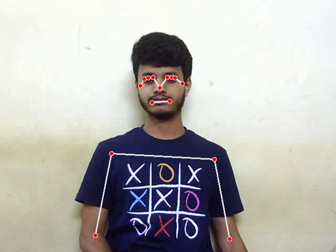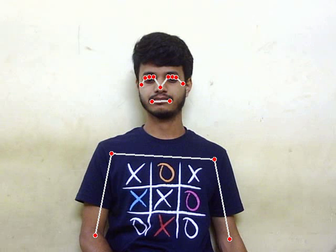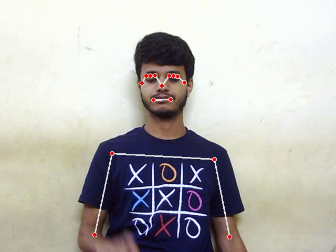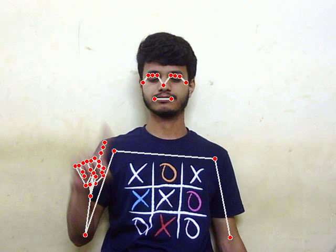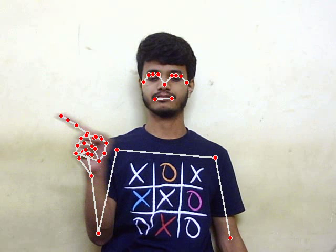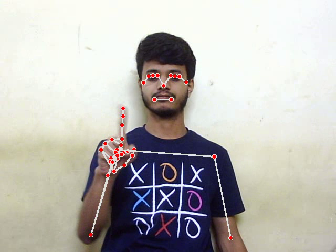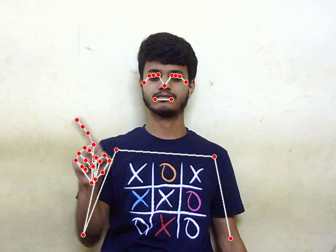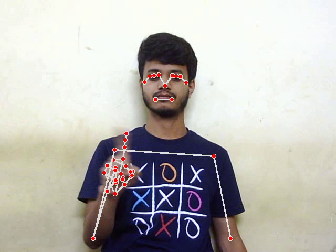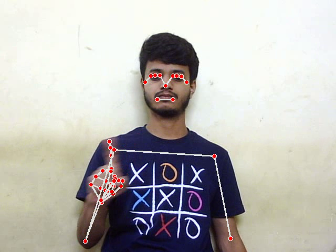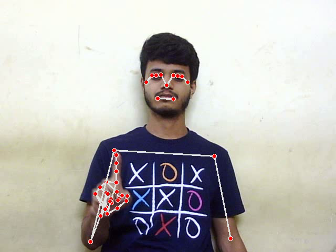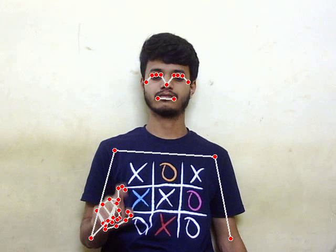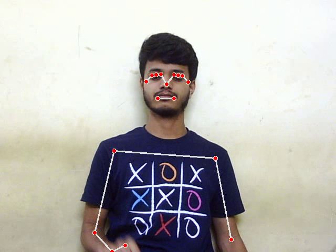where